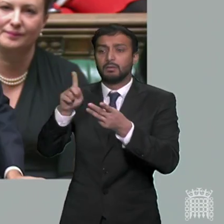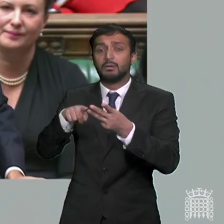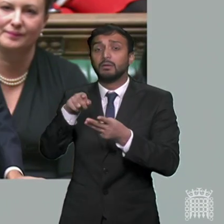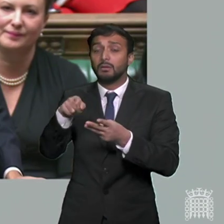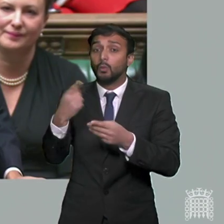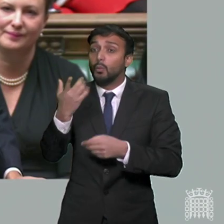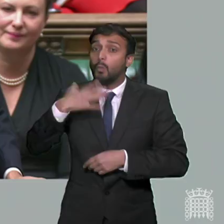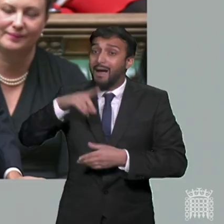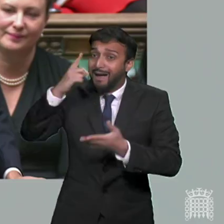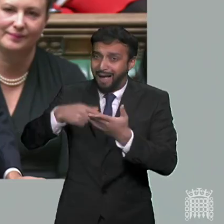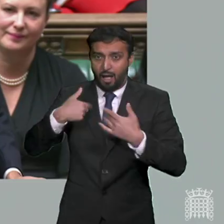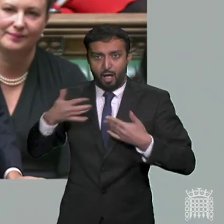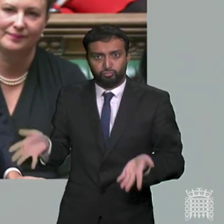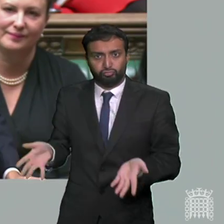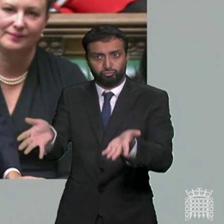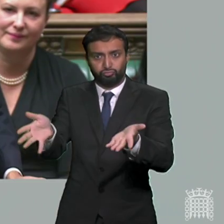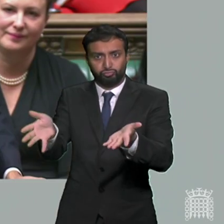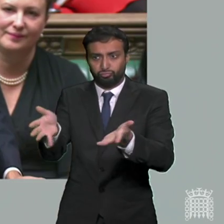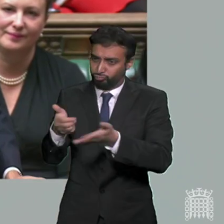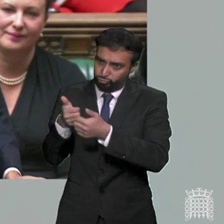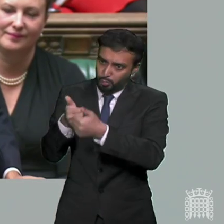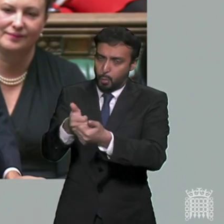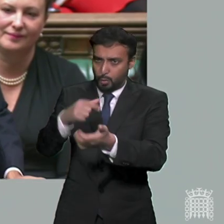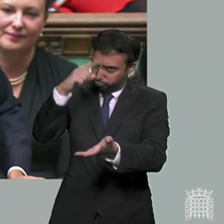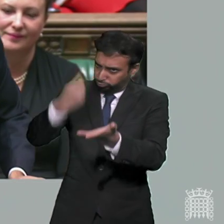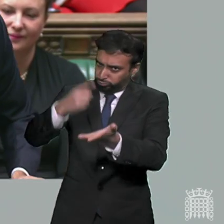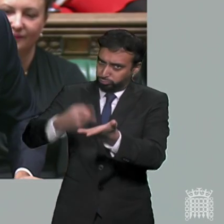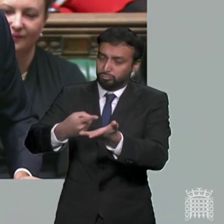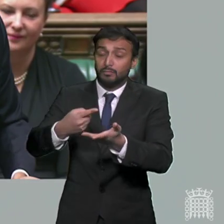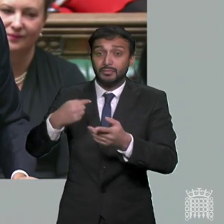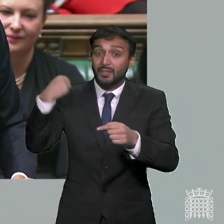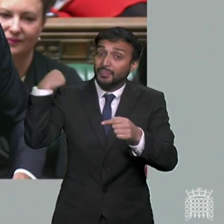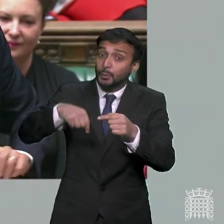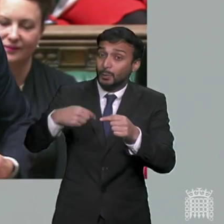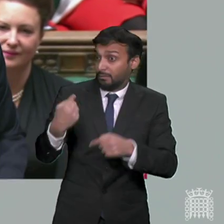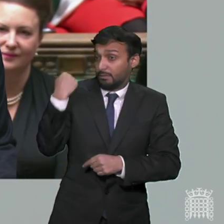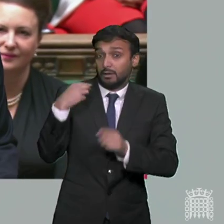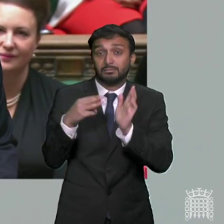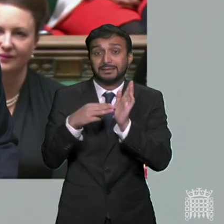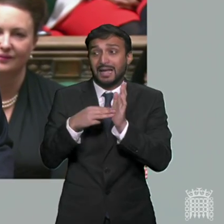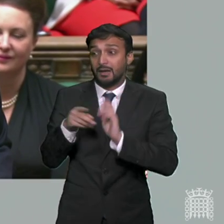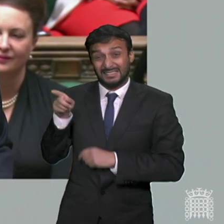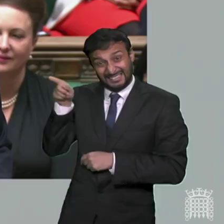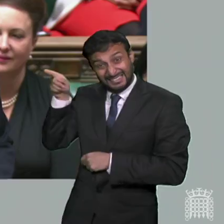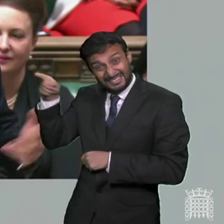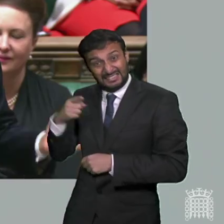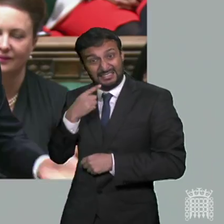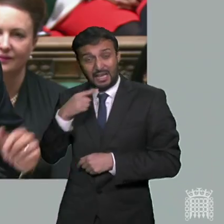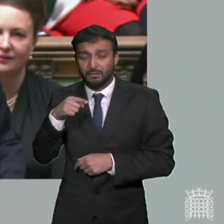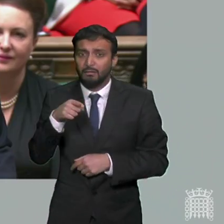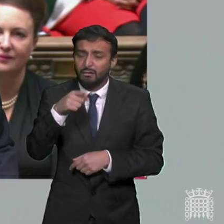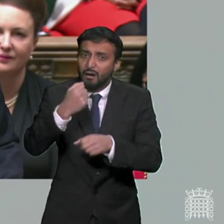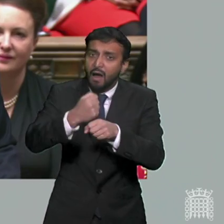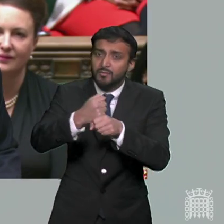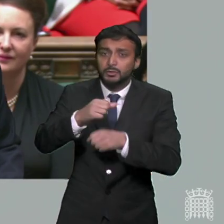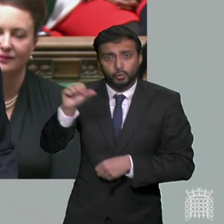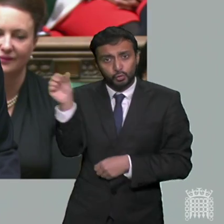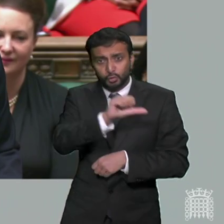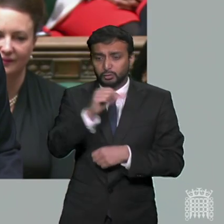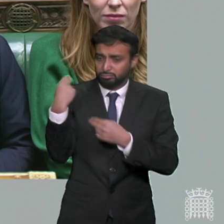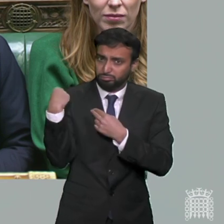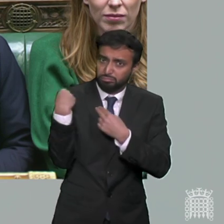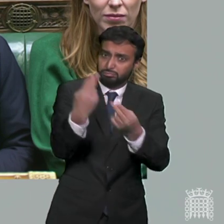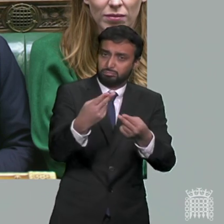Just this week, on Monday, the right honourable and learned Gentleman said that the Government should be giving people more power and control.